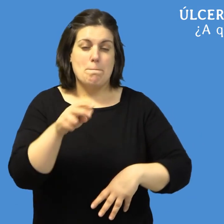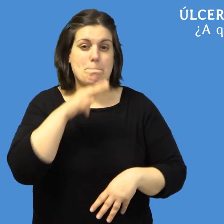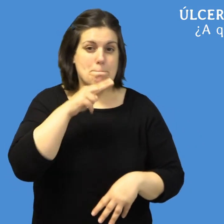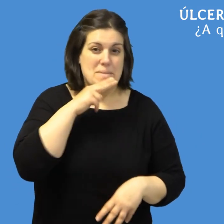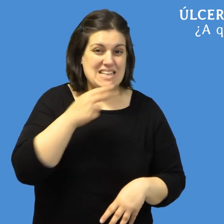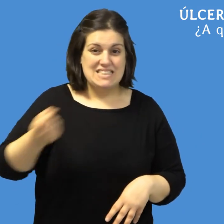pis